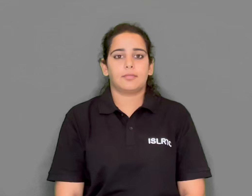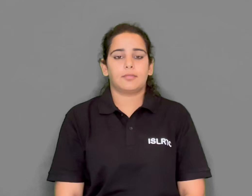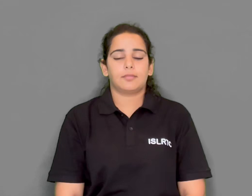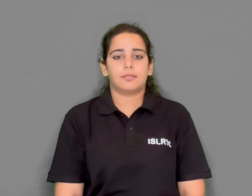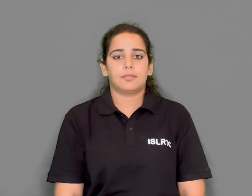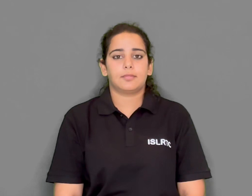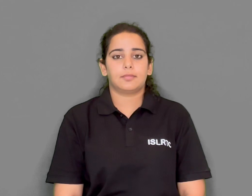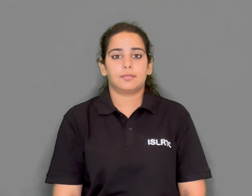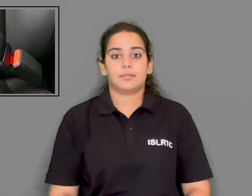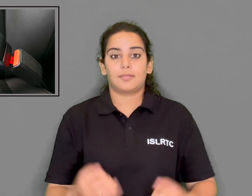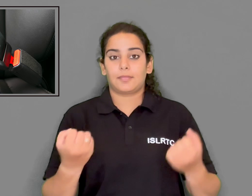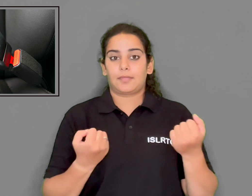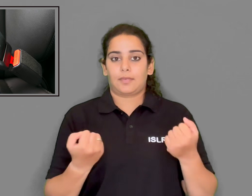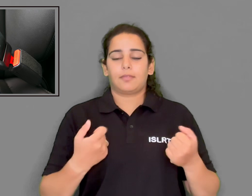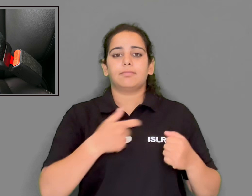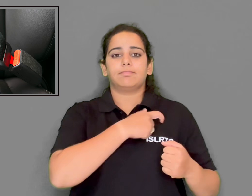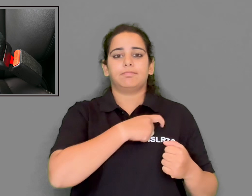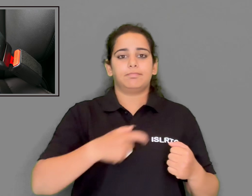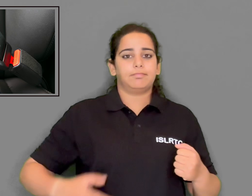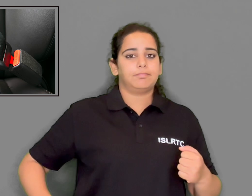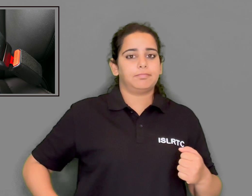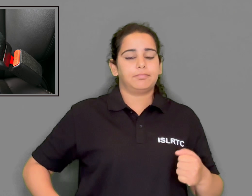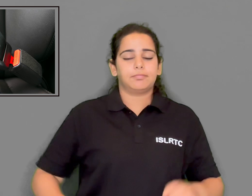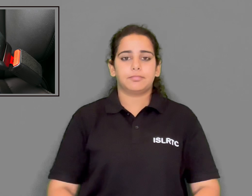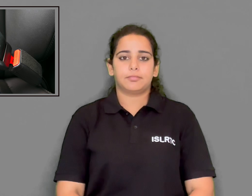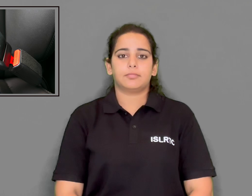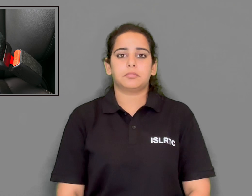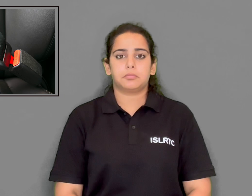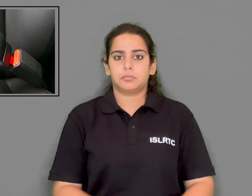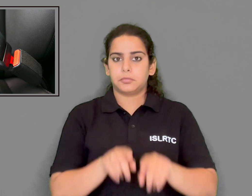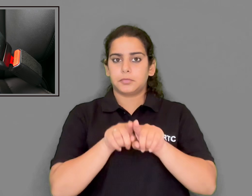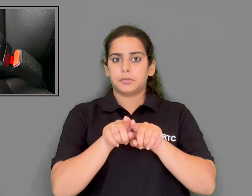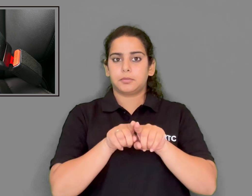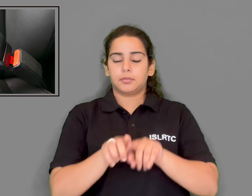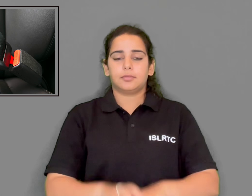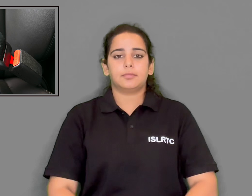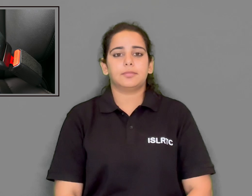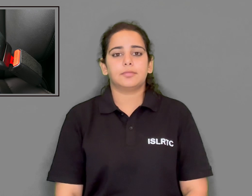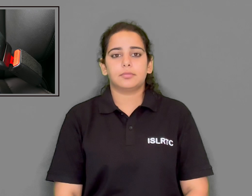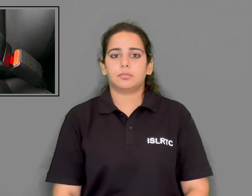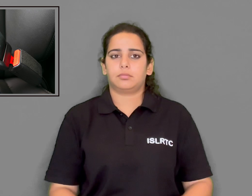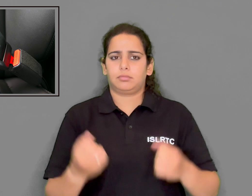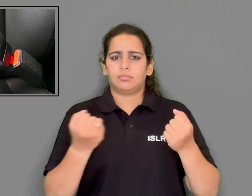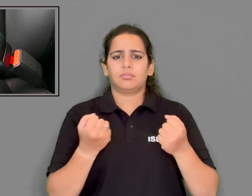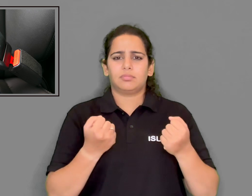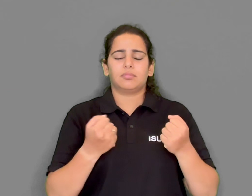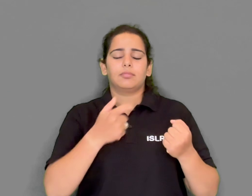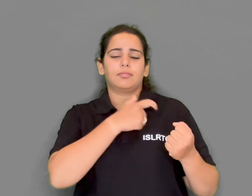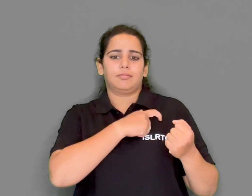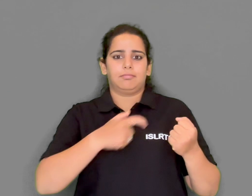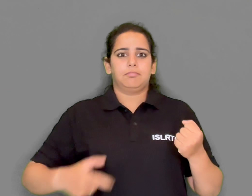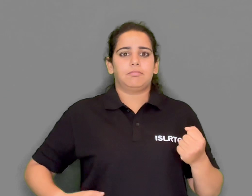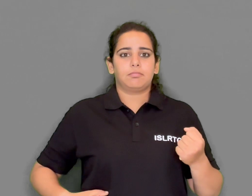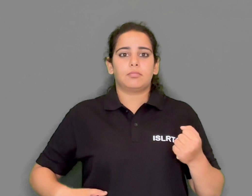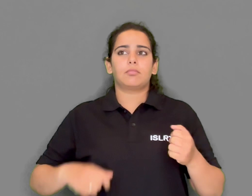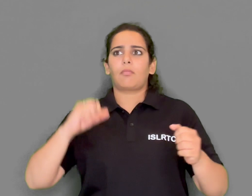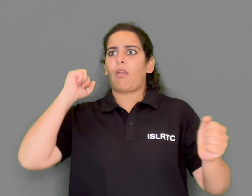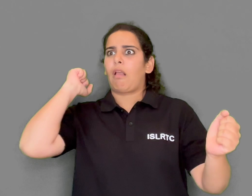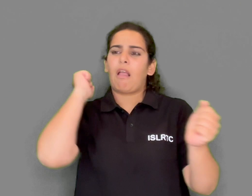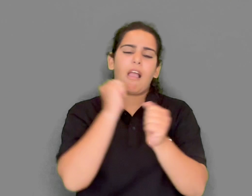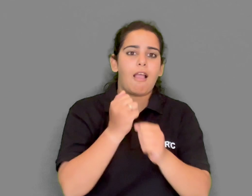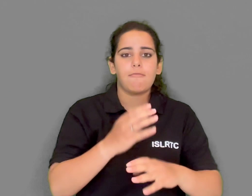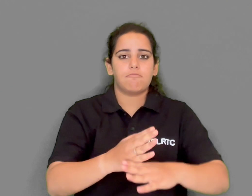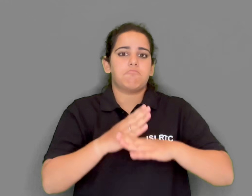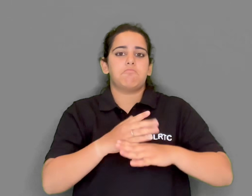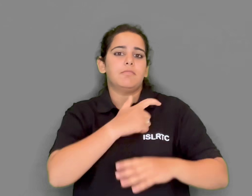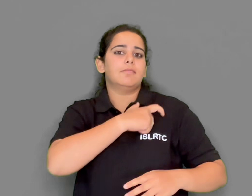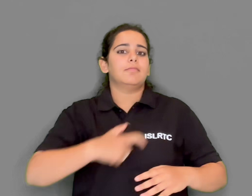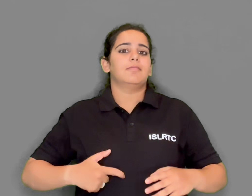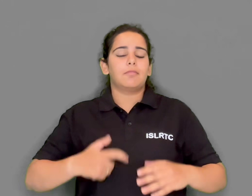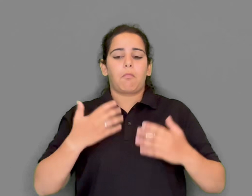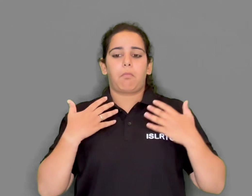Seatbelt A belt is used to secure someone in the seat of motorvehicle